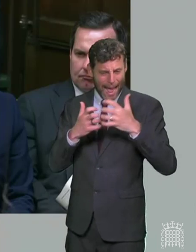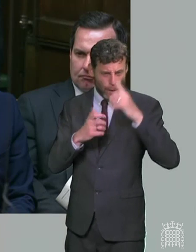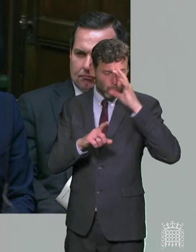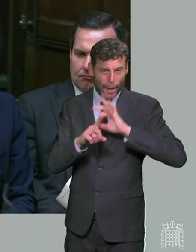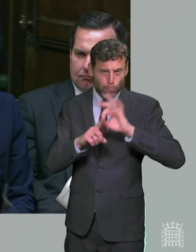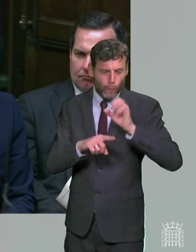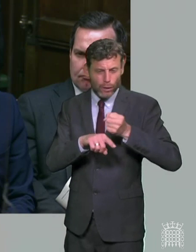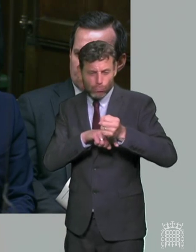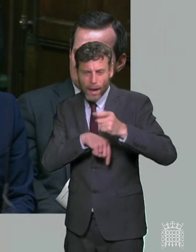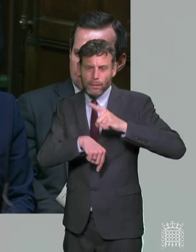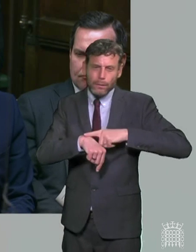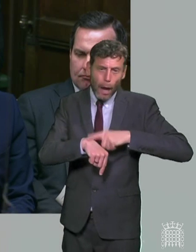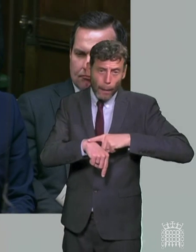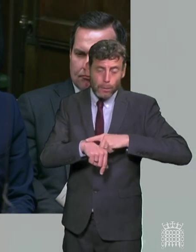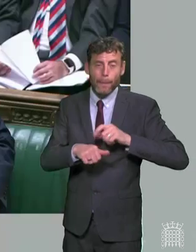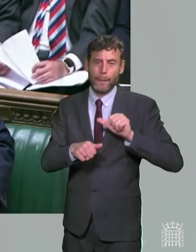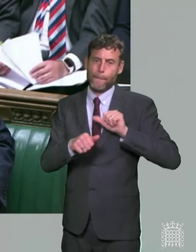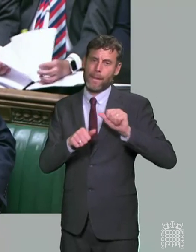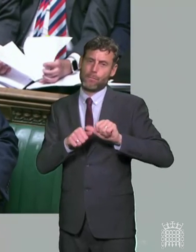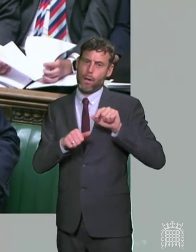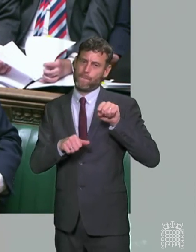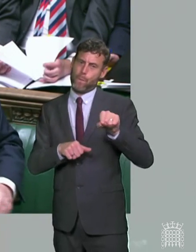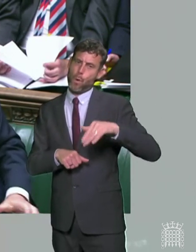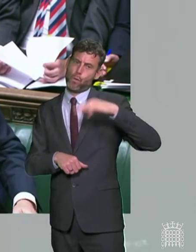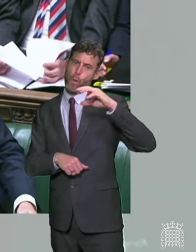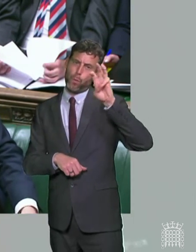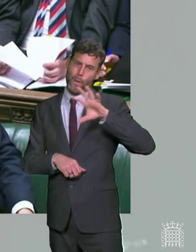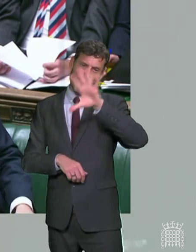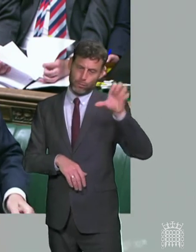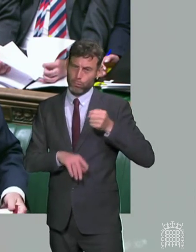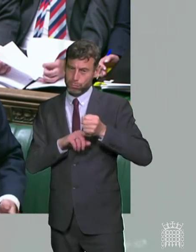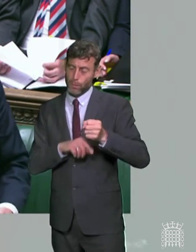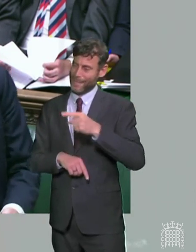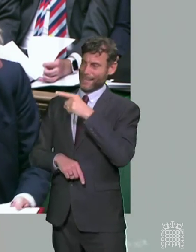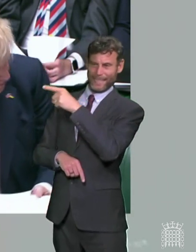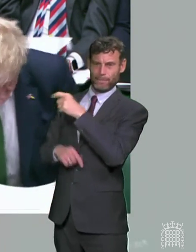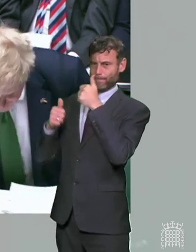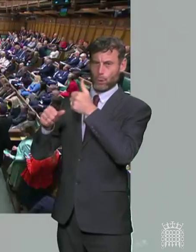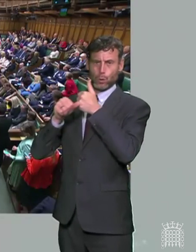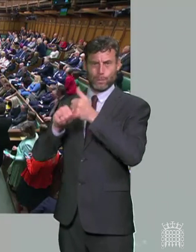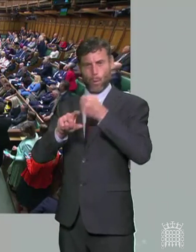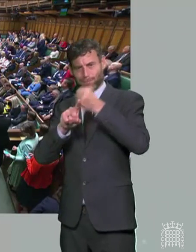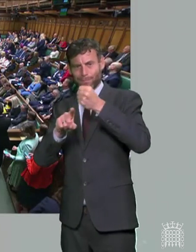Travellers in north Wales could have no more effective advocate than my honourable Friend.